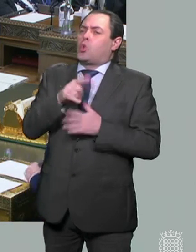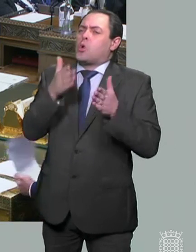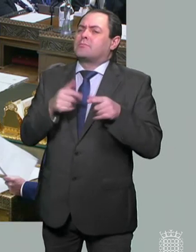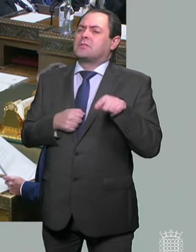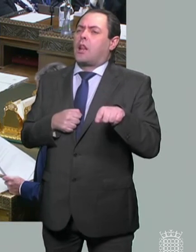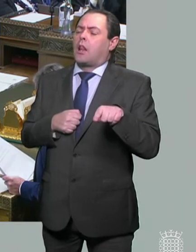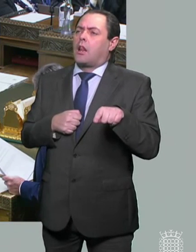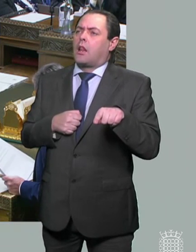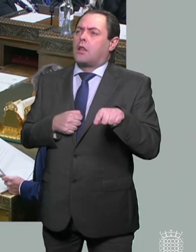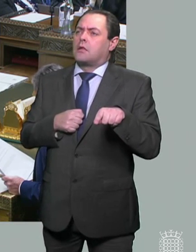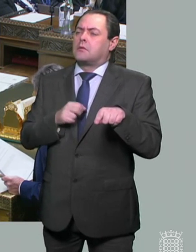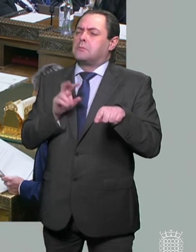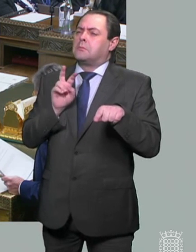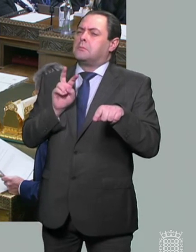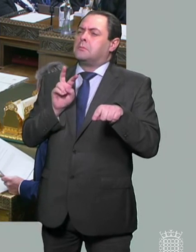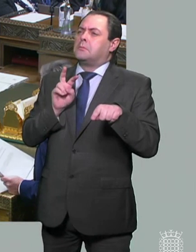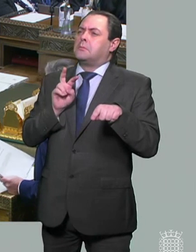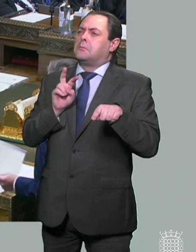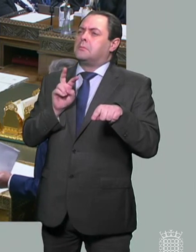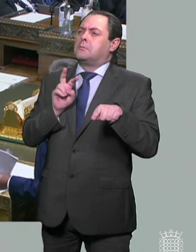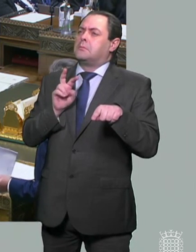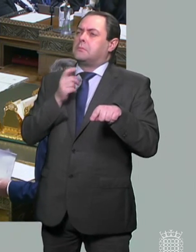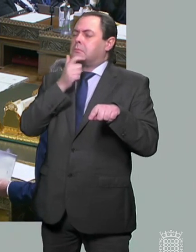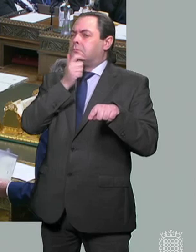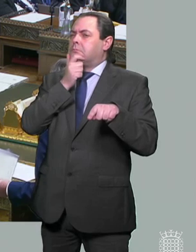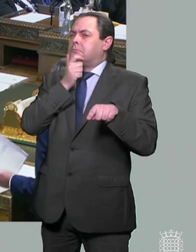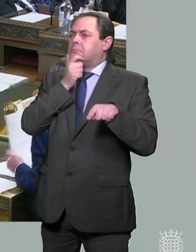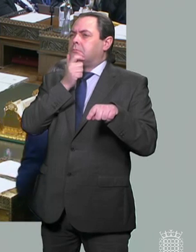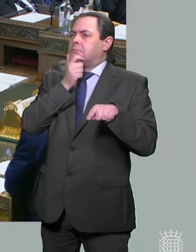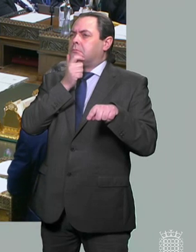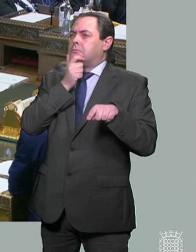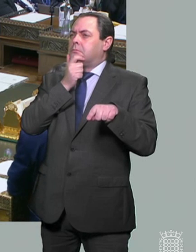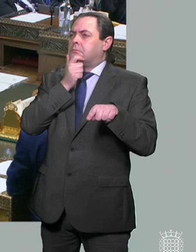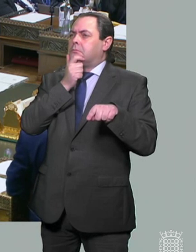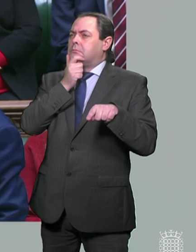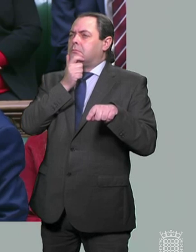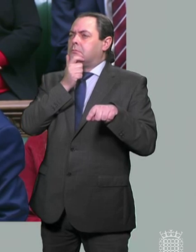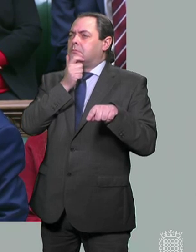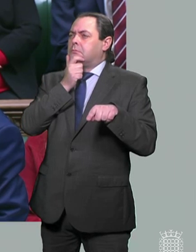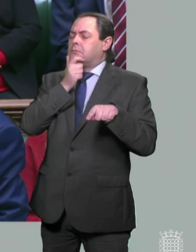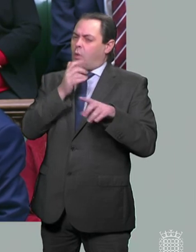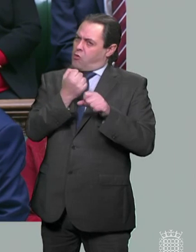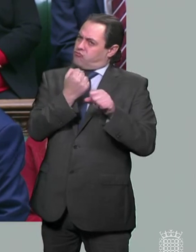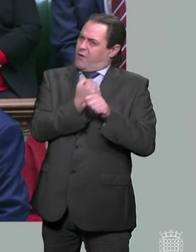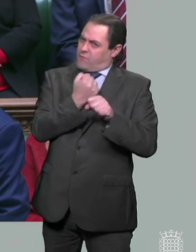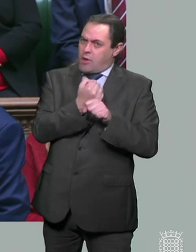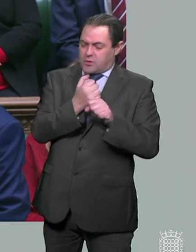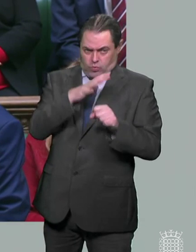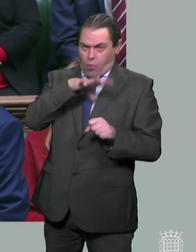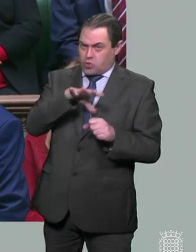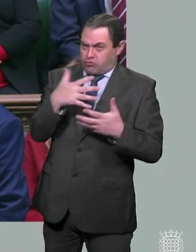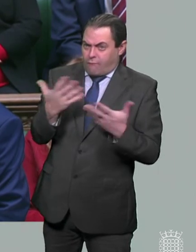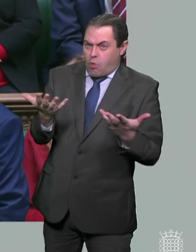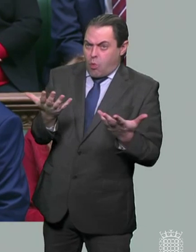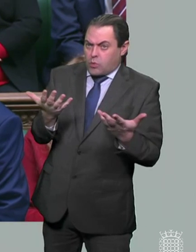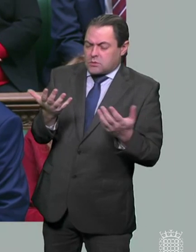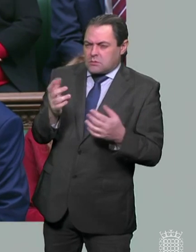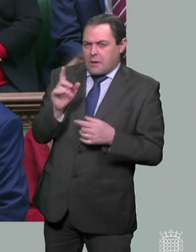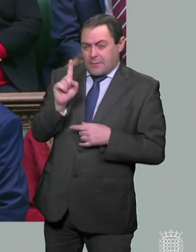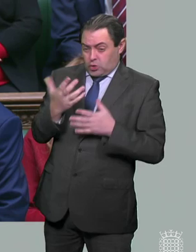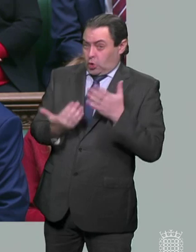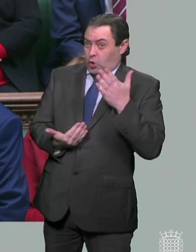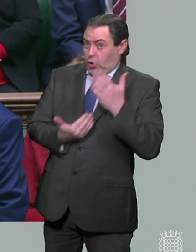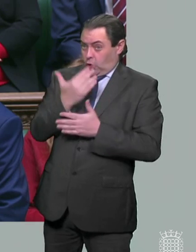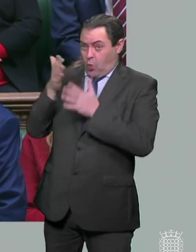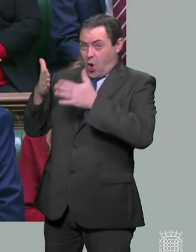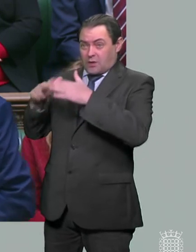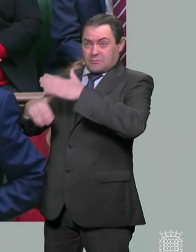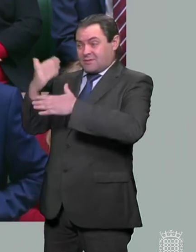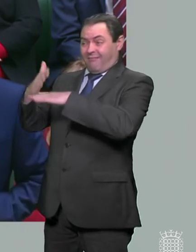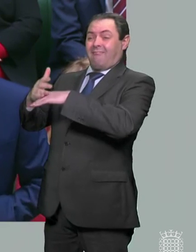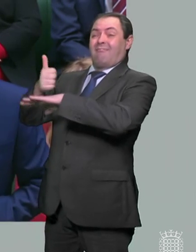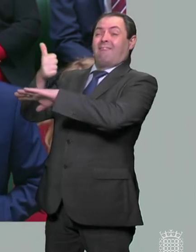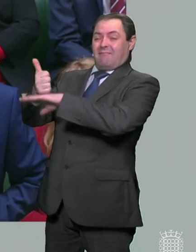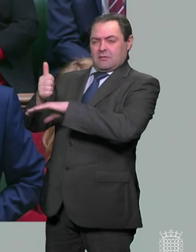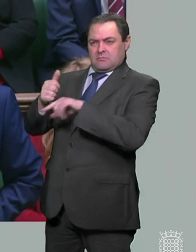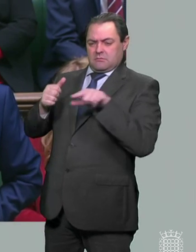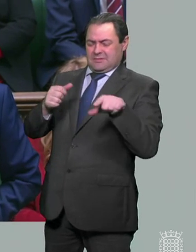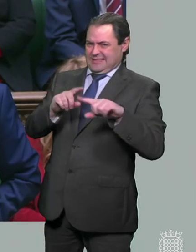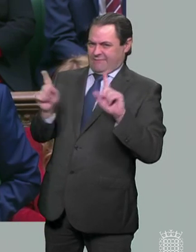We can all agree that refurbishments are a very good thing, but they are not new hospitals.